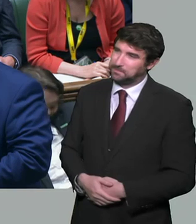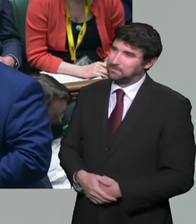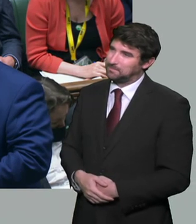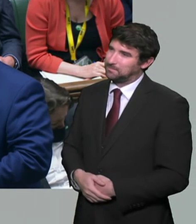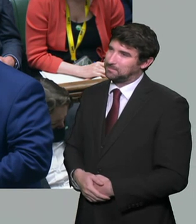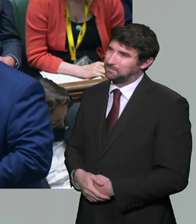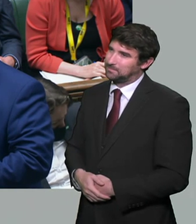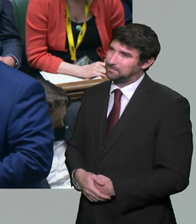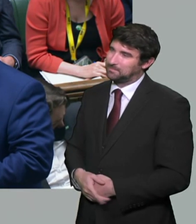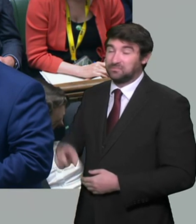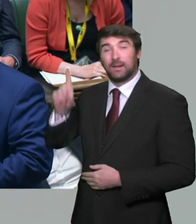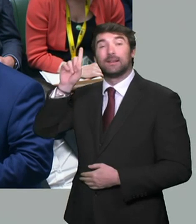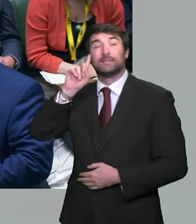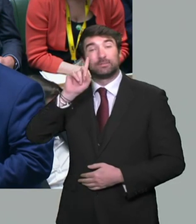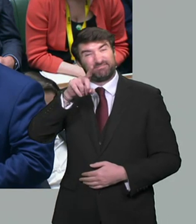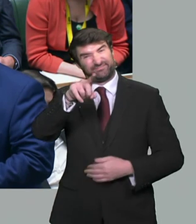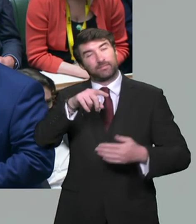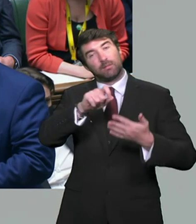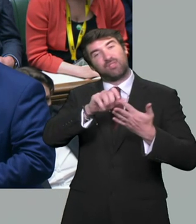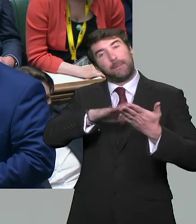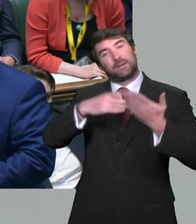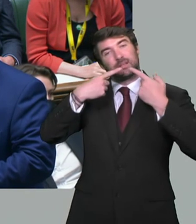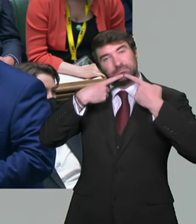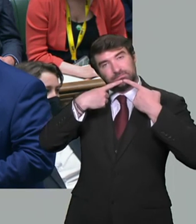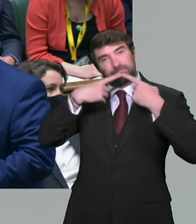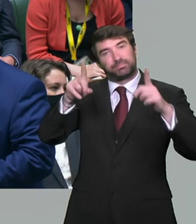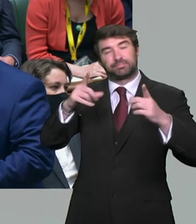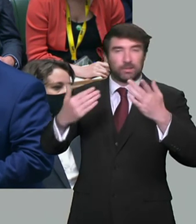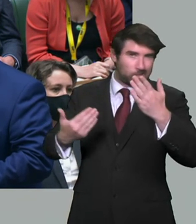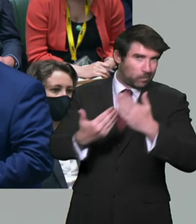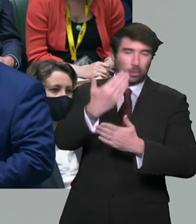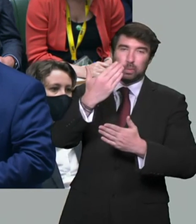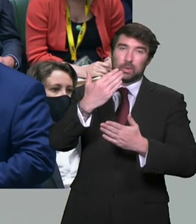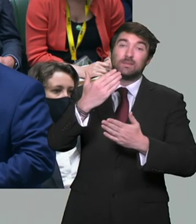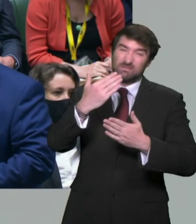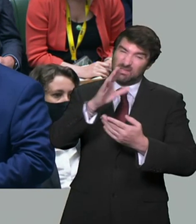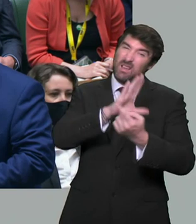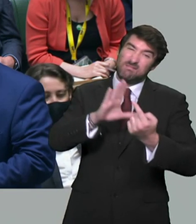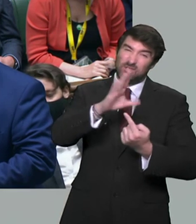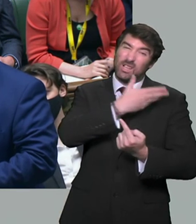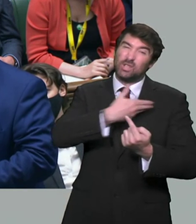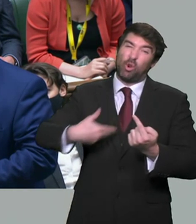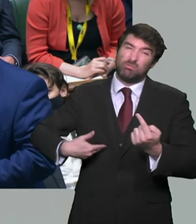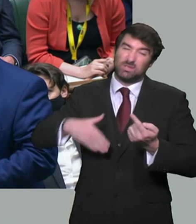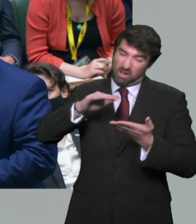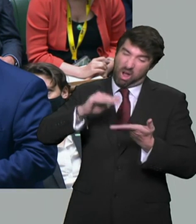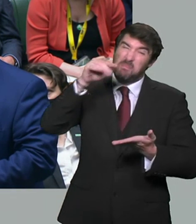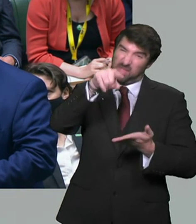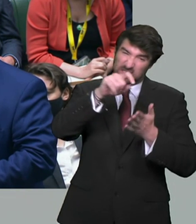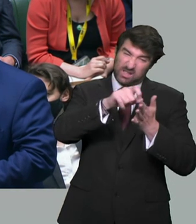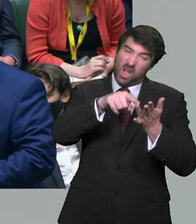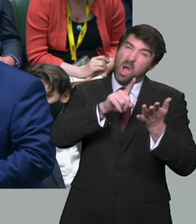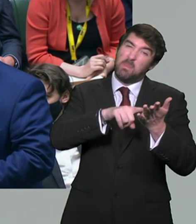Yesterday, without consultation, the Prime Minister announced plans to impose a regressive Tory poll tax on millions of Scottish workers.